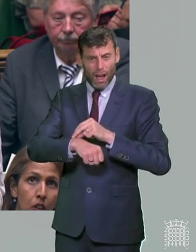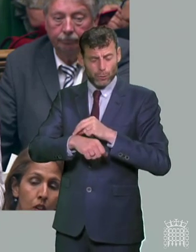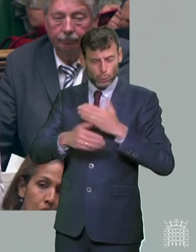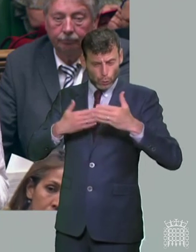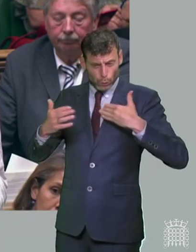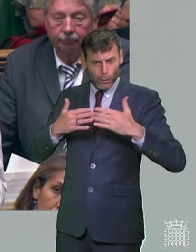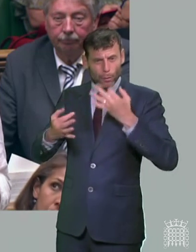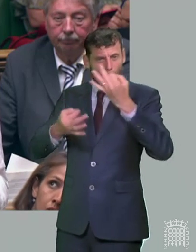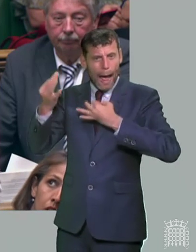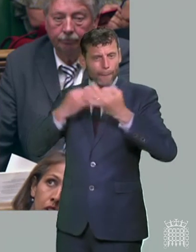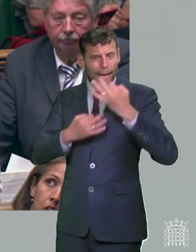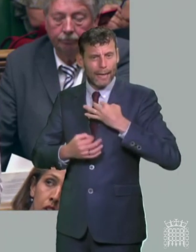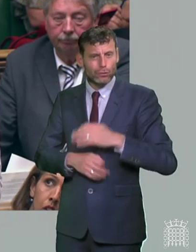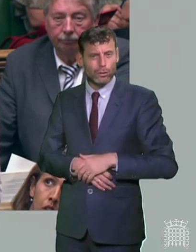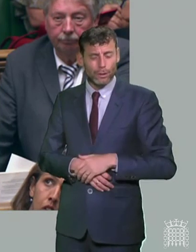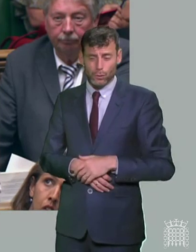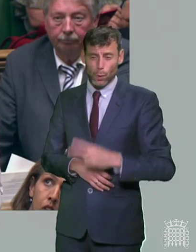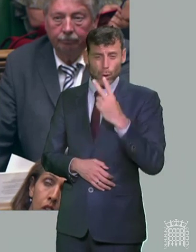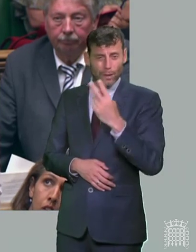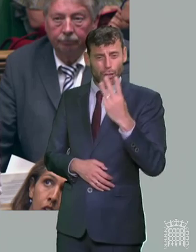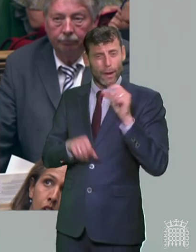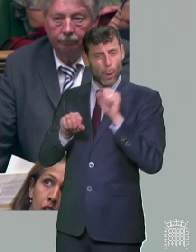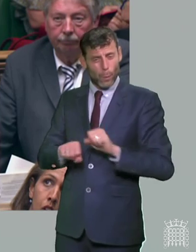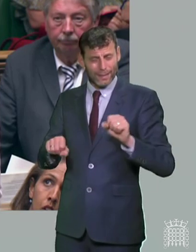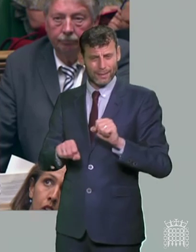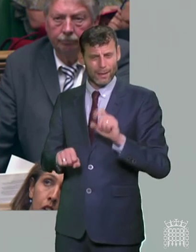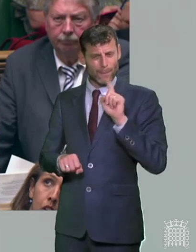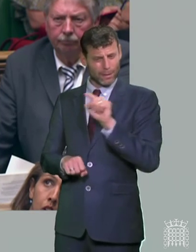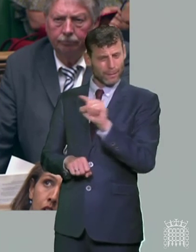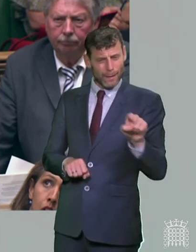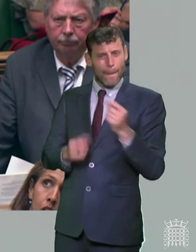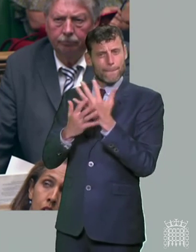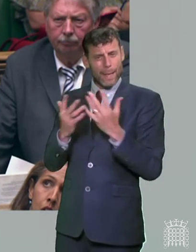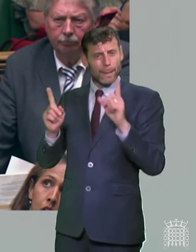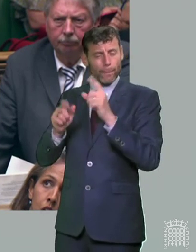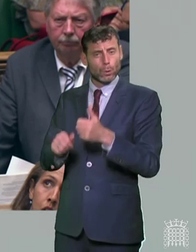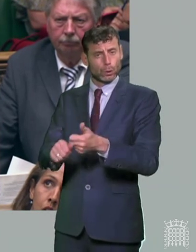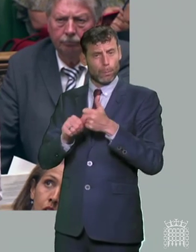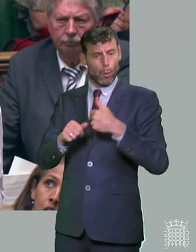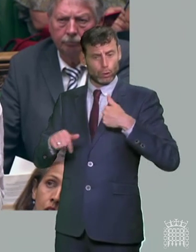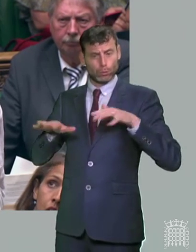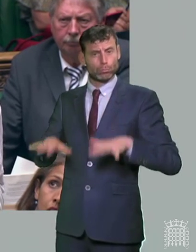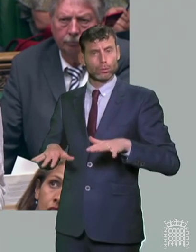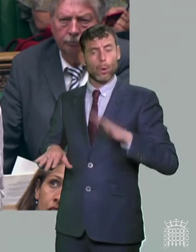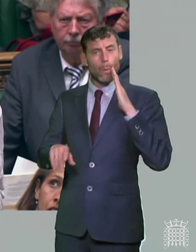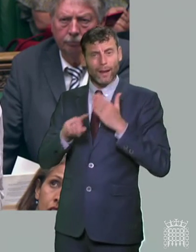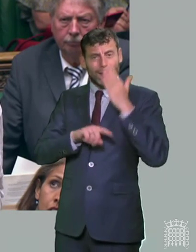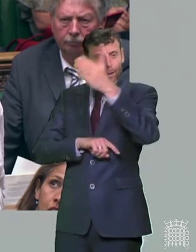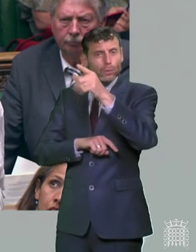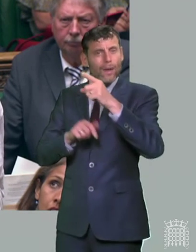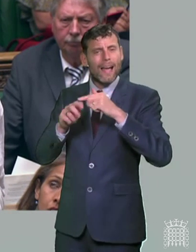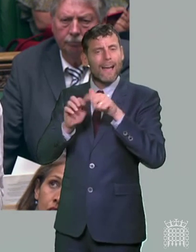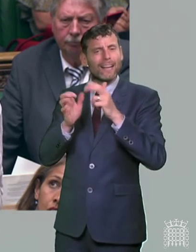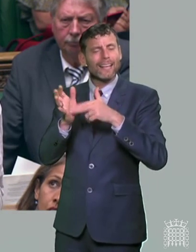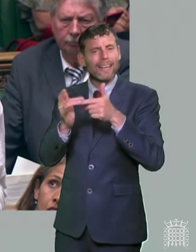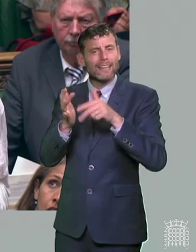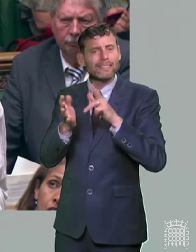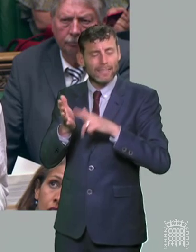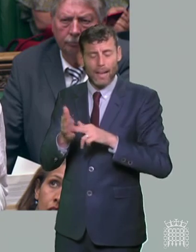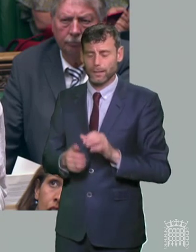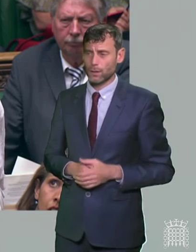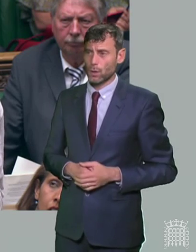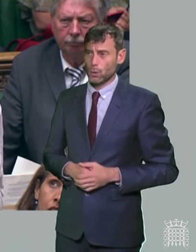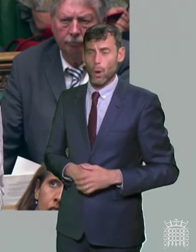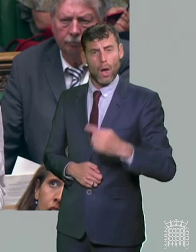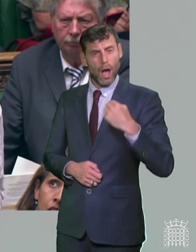I still have casework, including many people from the Chevening Alumni, for example, who have been promised support since September, so can I send those cases to the Prime Minister?